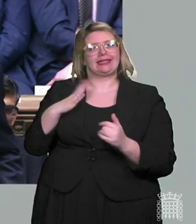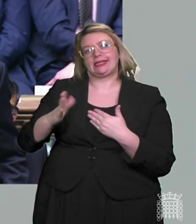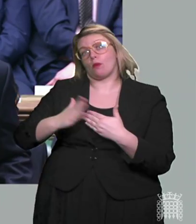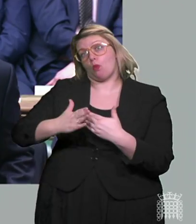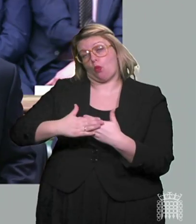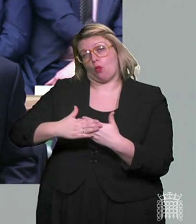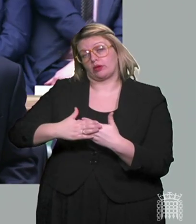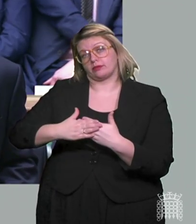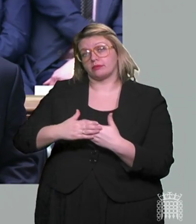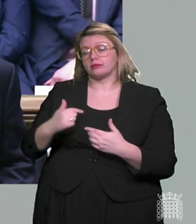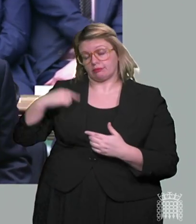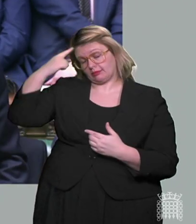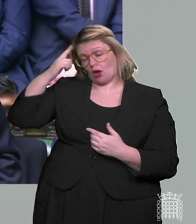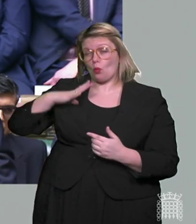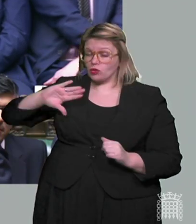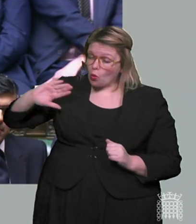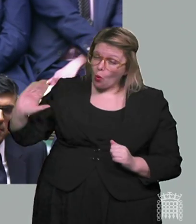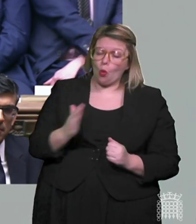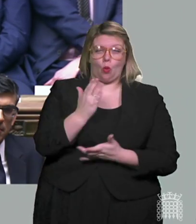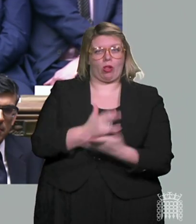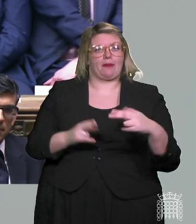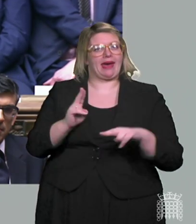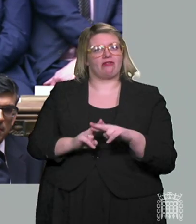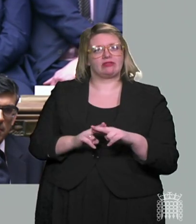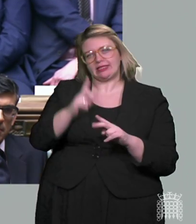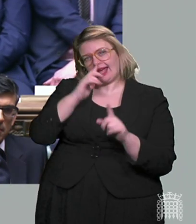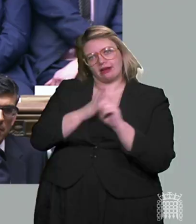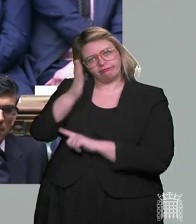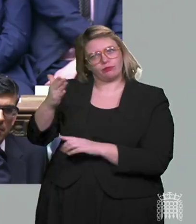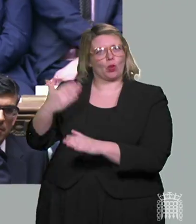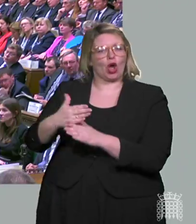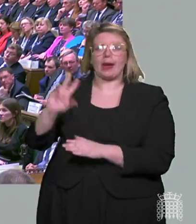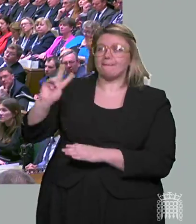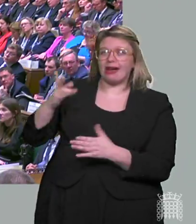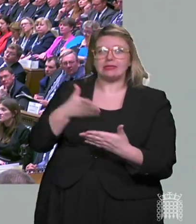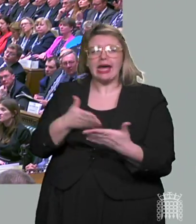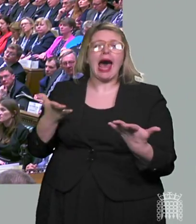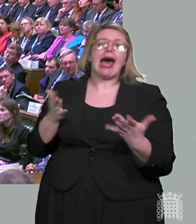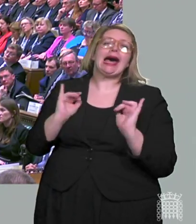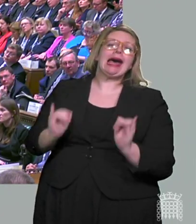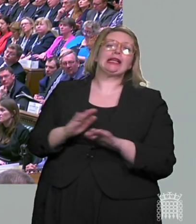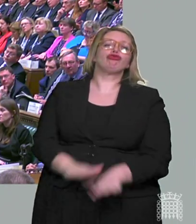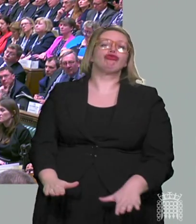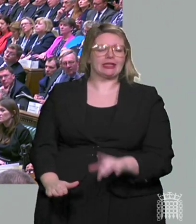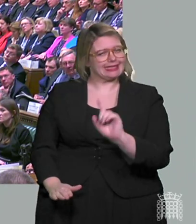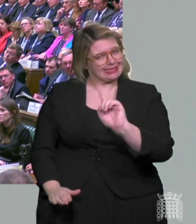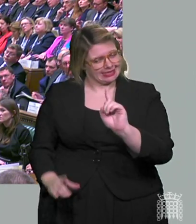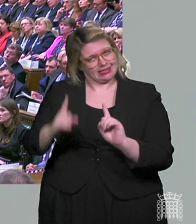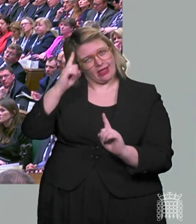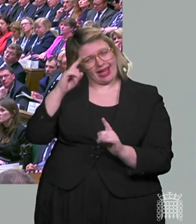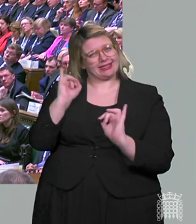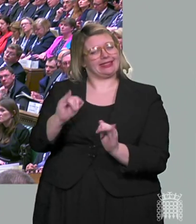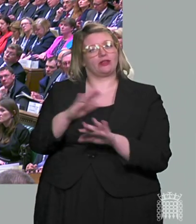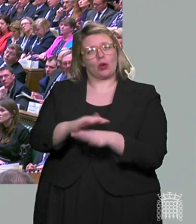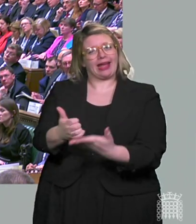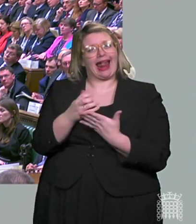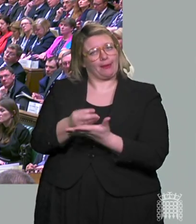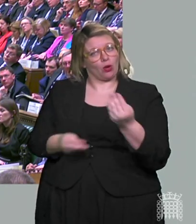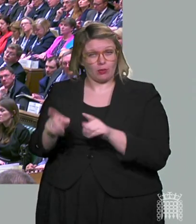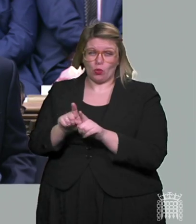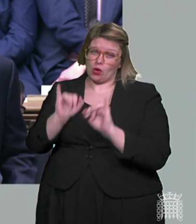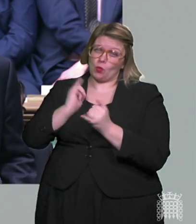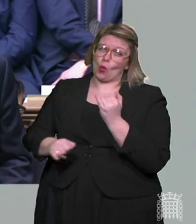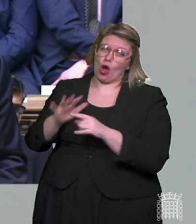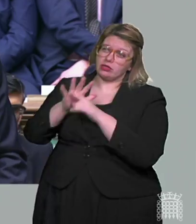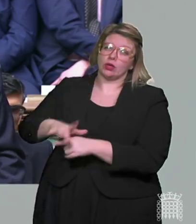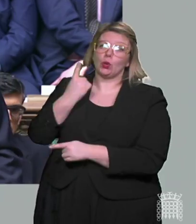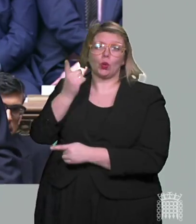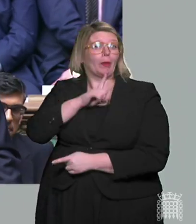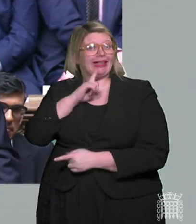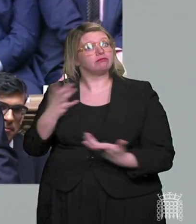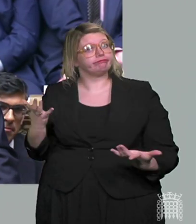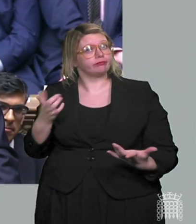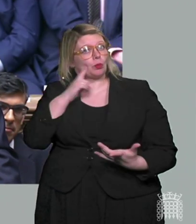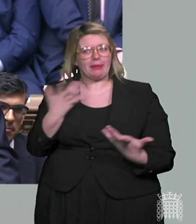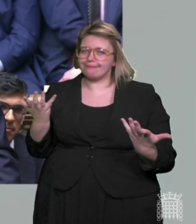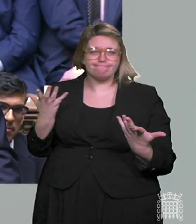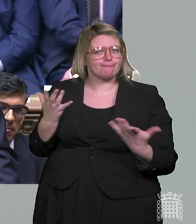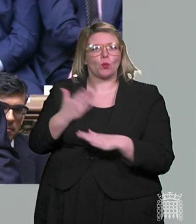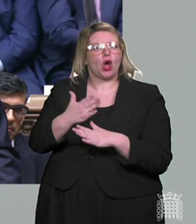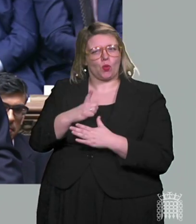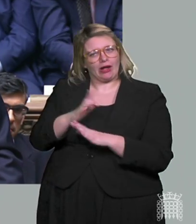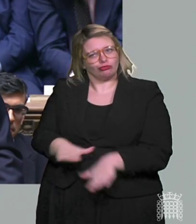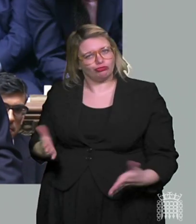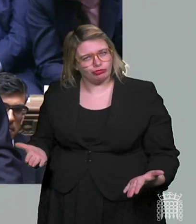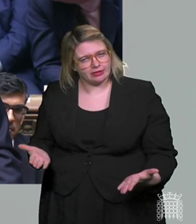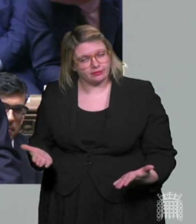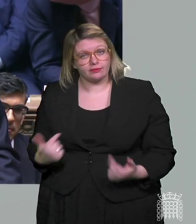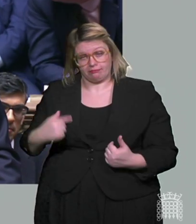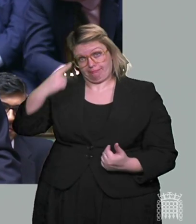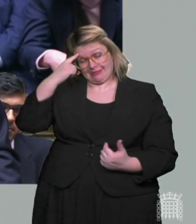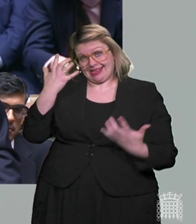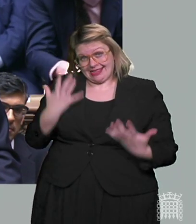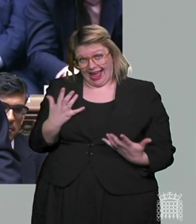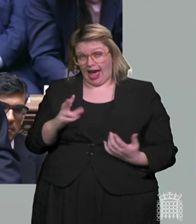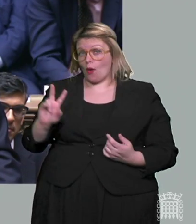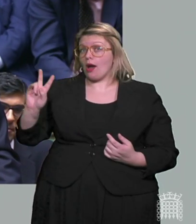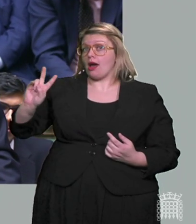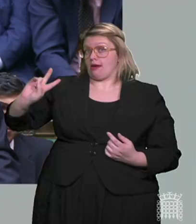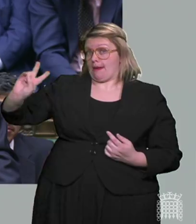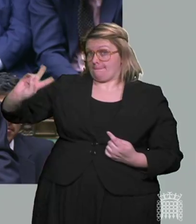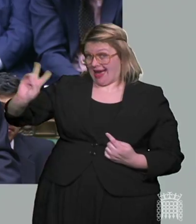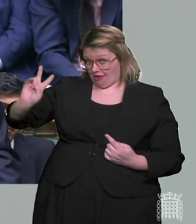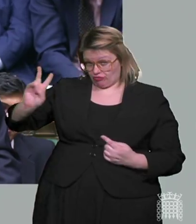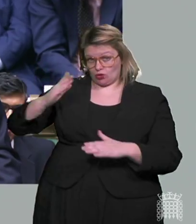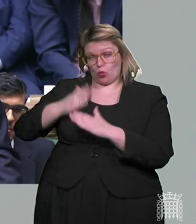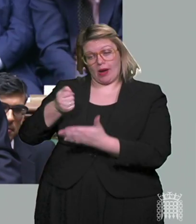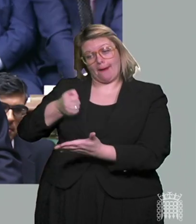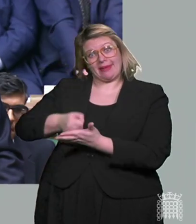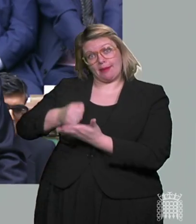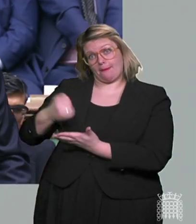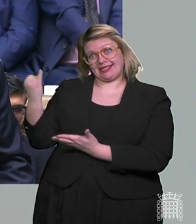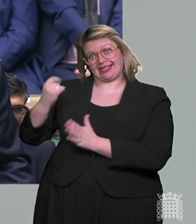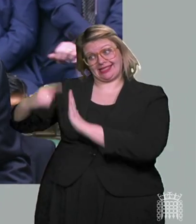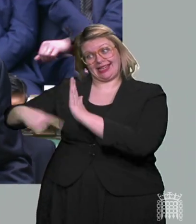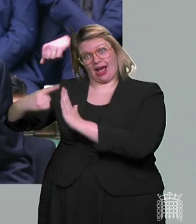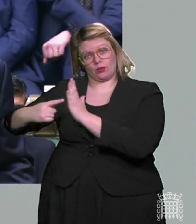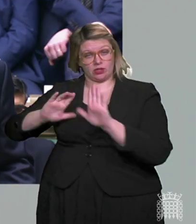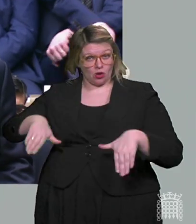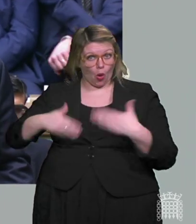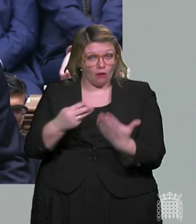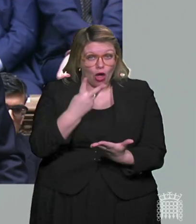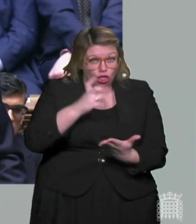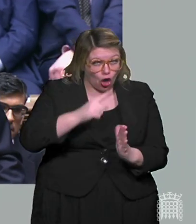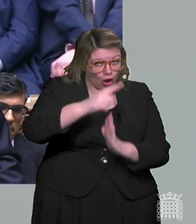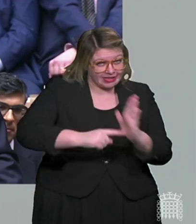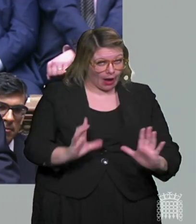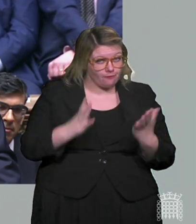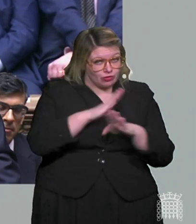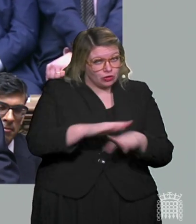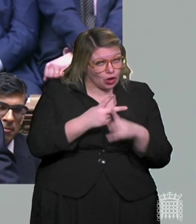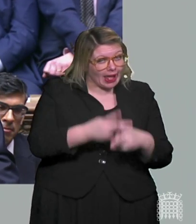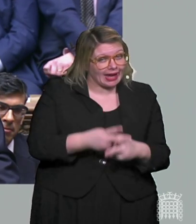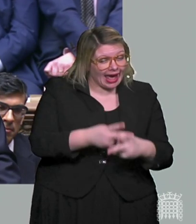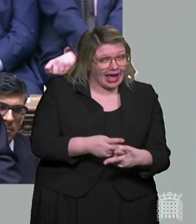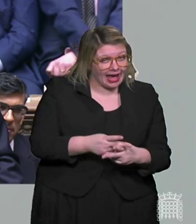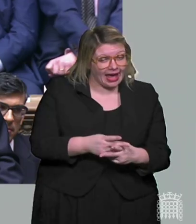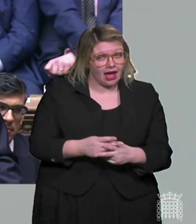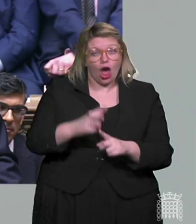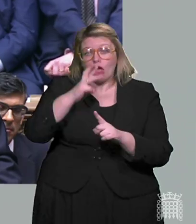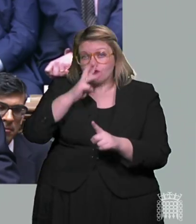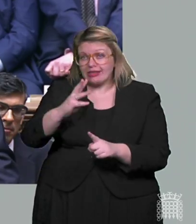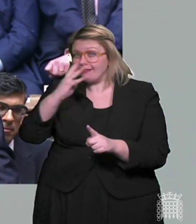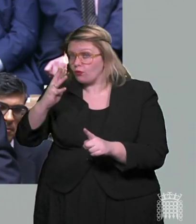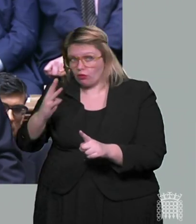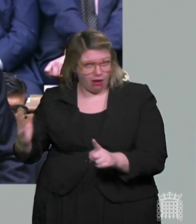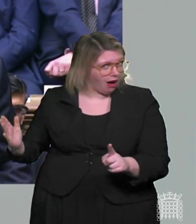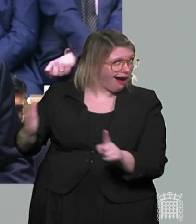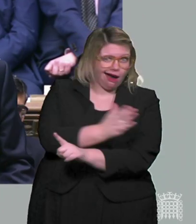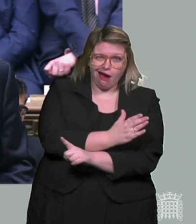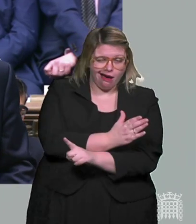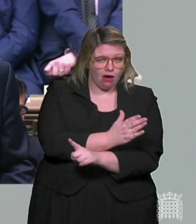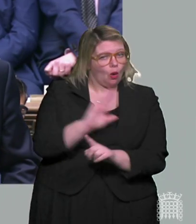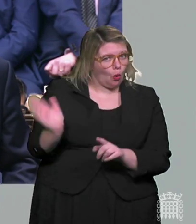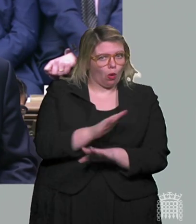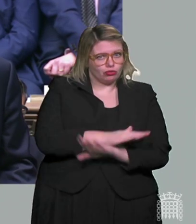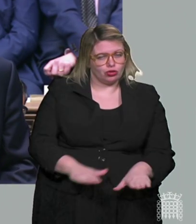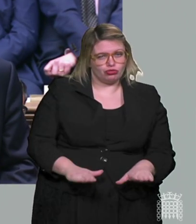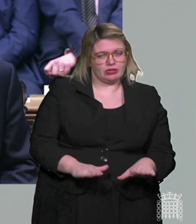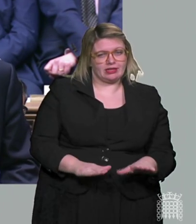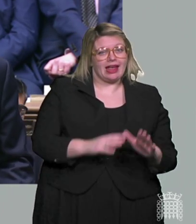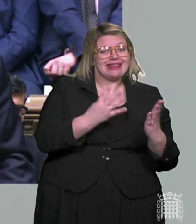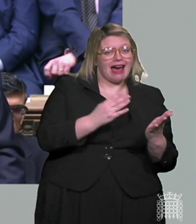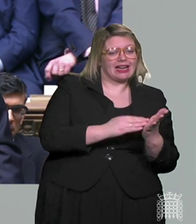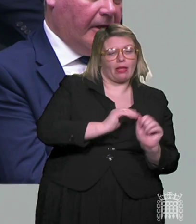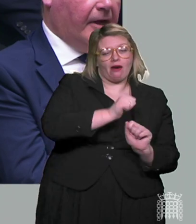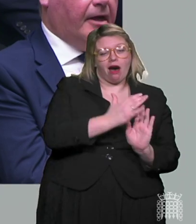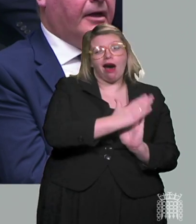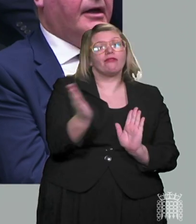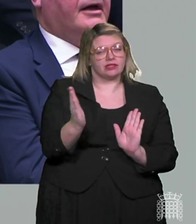I do not want any parent with a child under five to be prevented from working if they want to, because it is damaging to our economy and unfair, mainly to women, so today I announce that in eligible households in which all adults are working at least 16 hours, we will introduce 30 hours of free childcare not just for three and four-year-olds, but for every single child over the age of nine months.